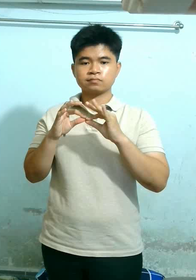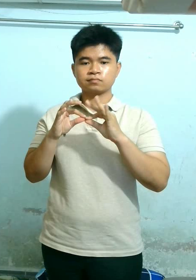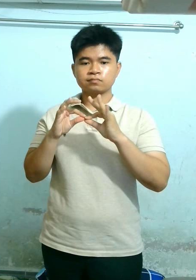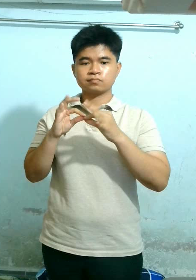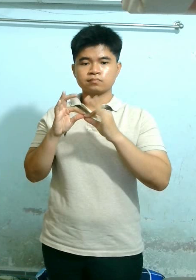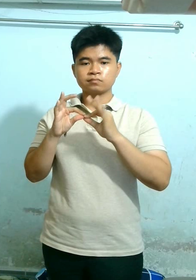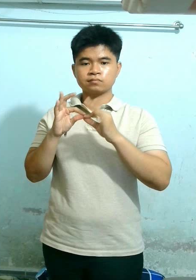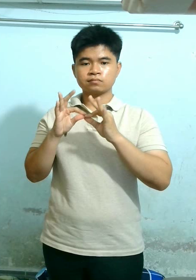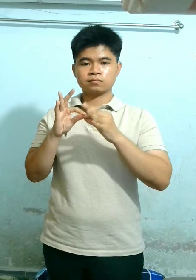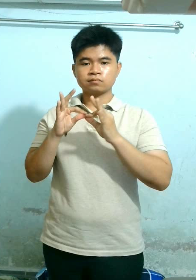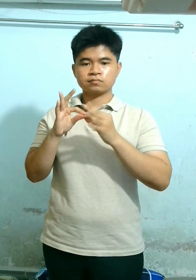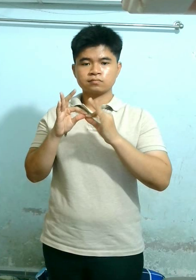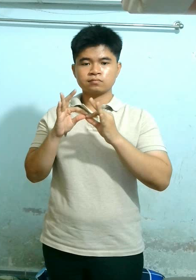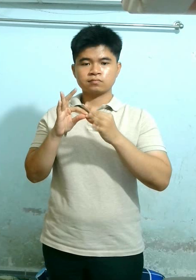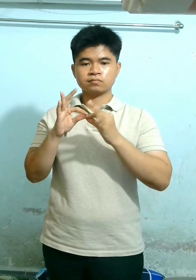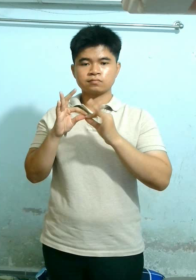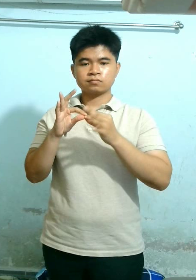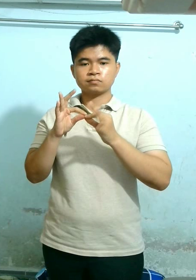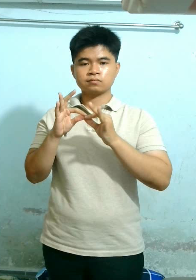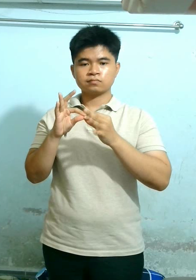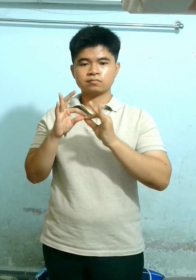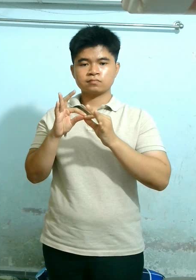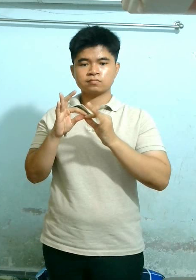phien dich